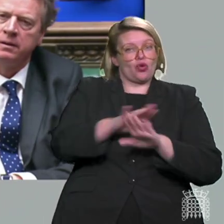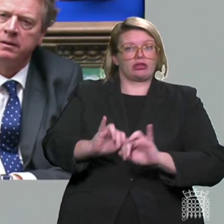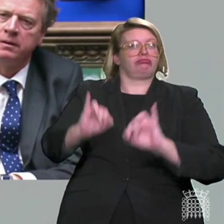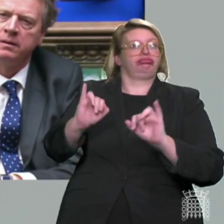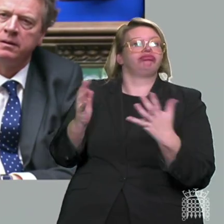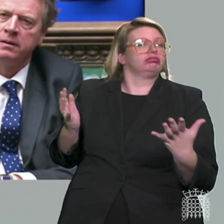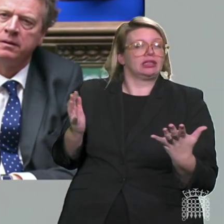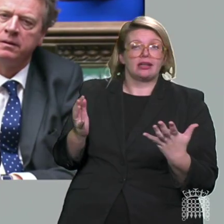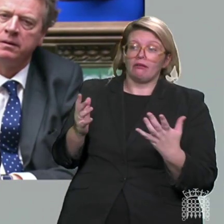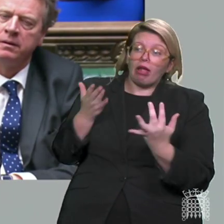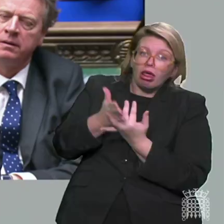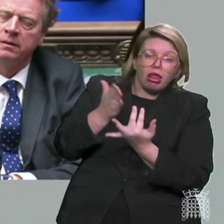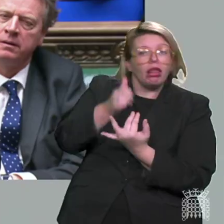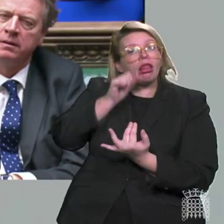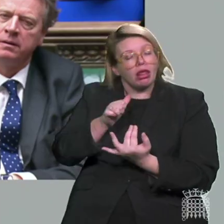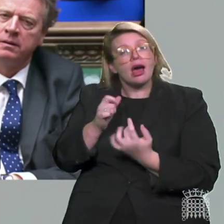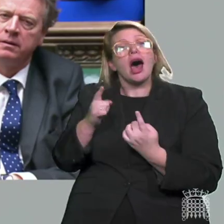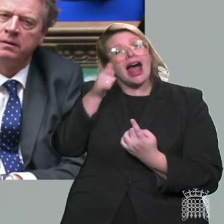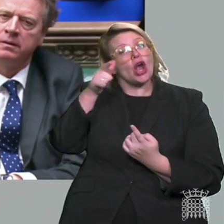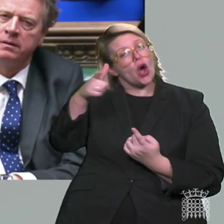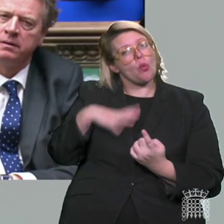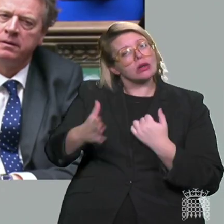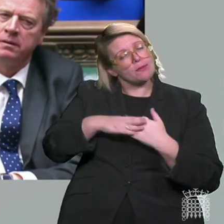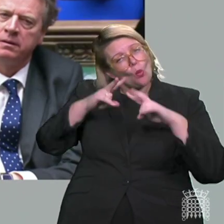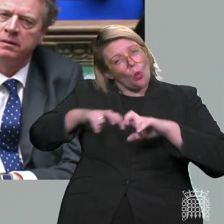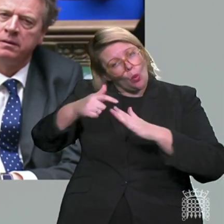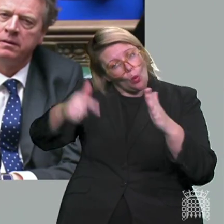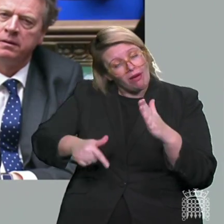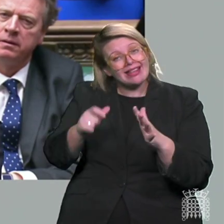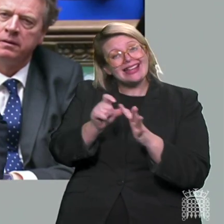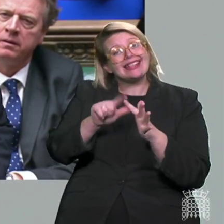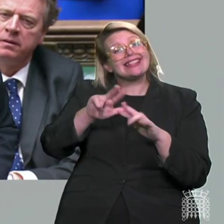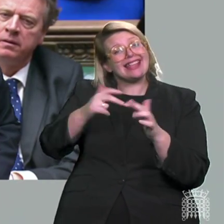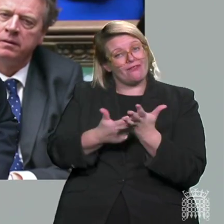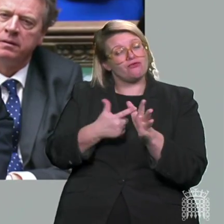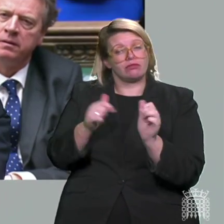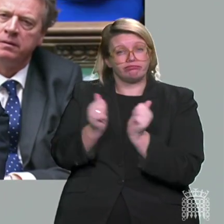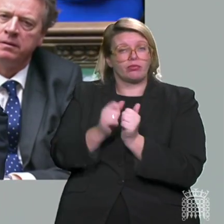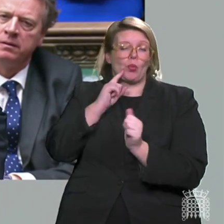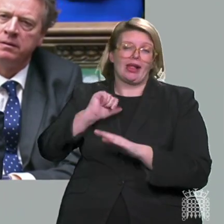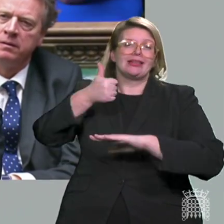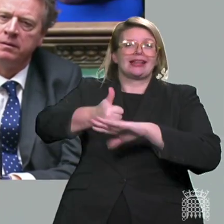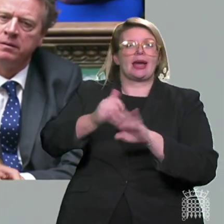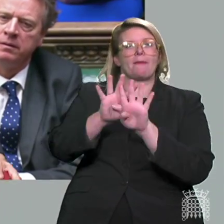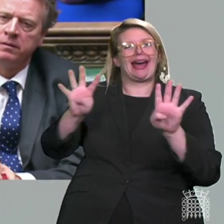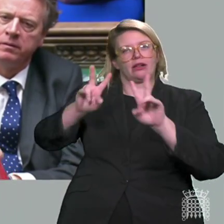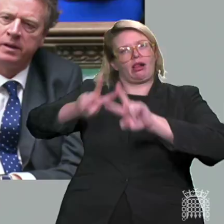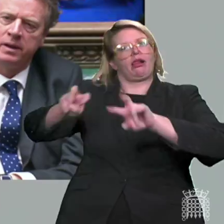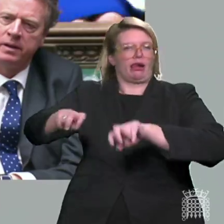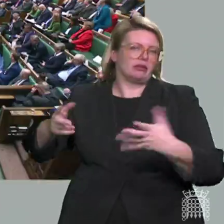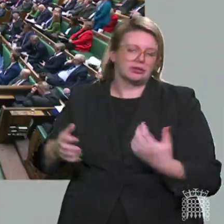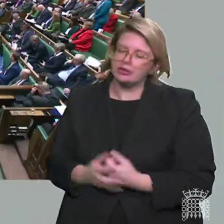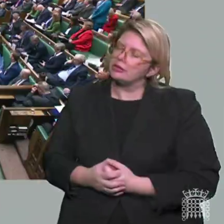But we recognise that people want a thorough investigation of this issue, and DEFRA has confirmed that an independent panel will be set up to report quickly.